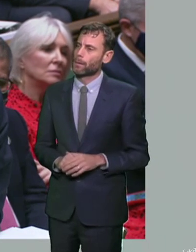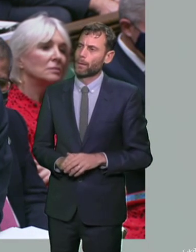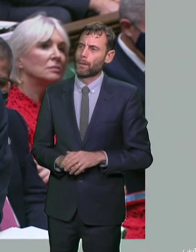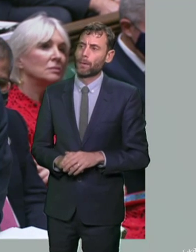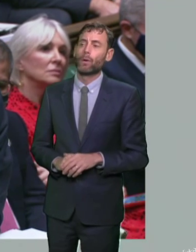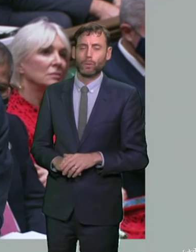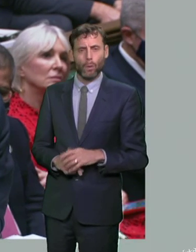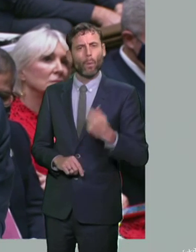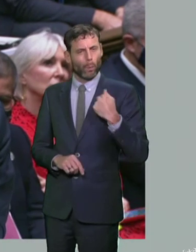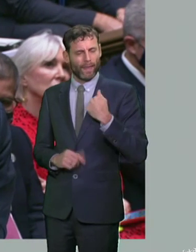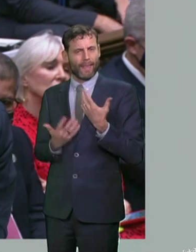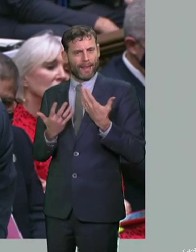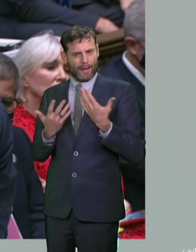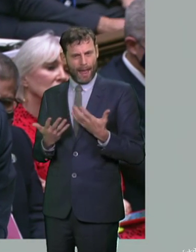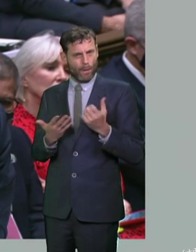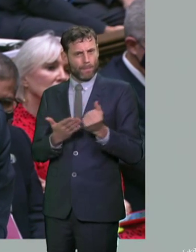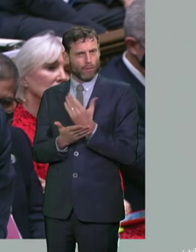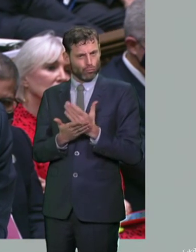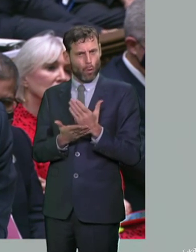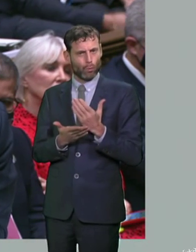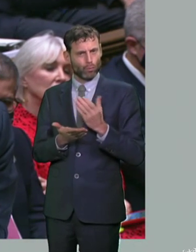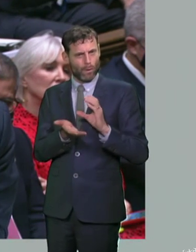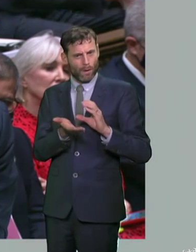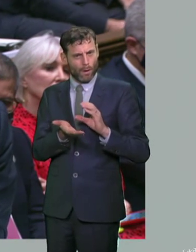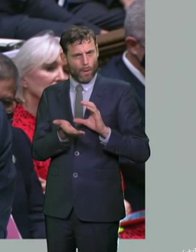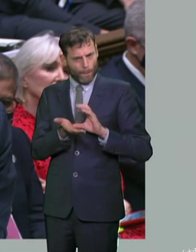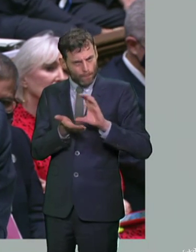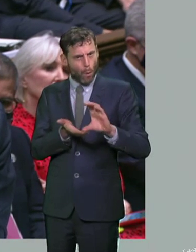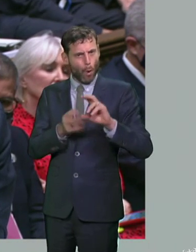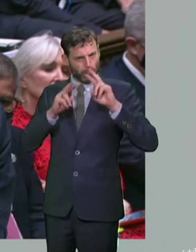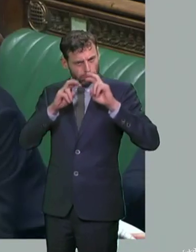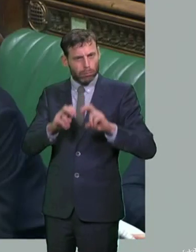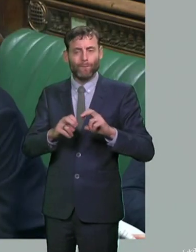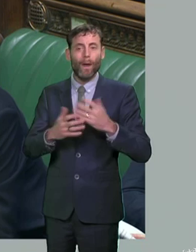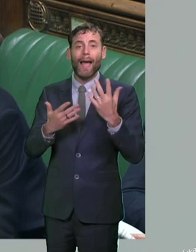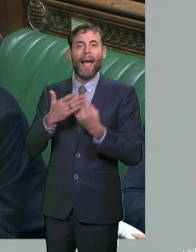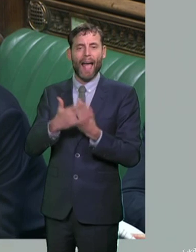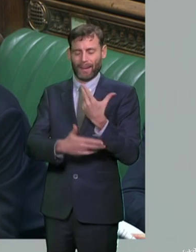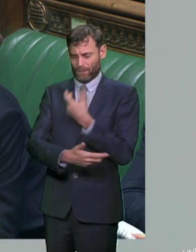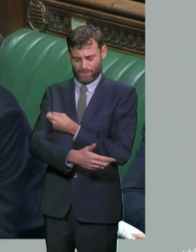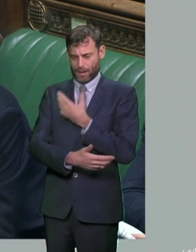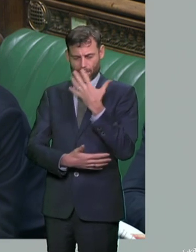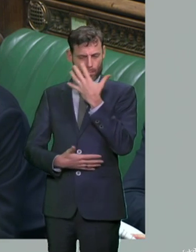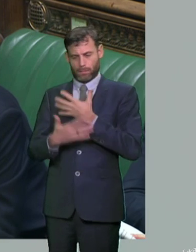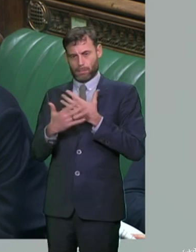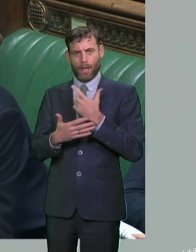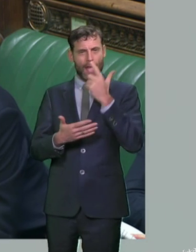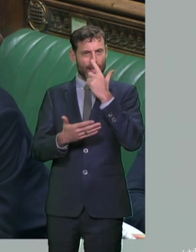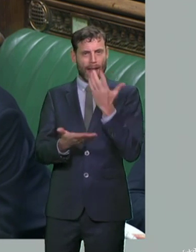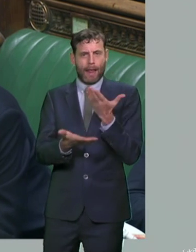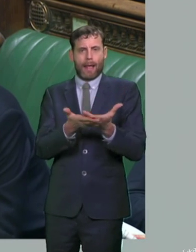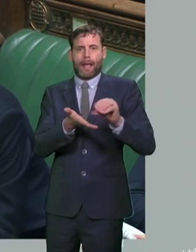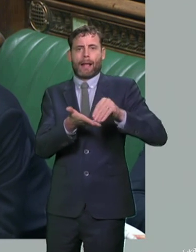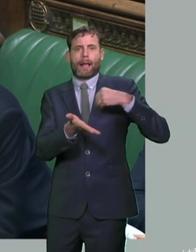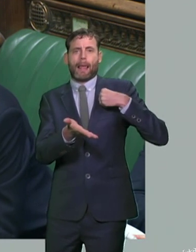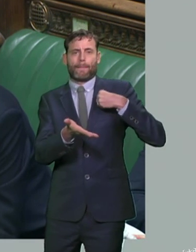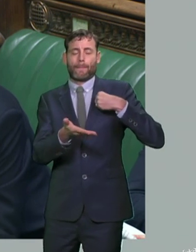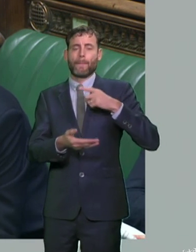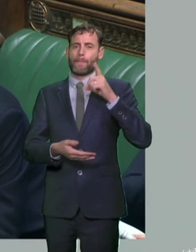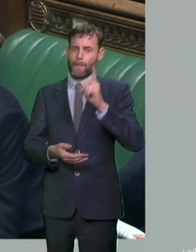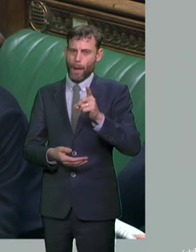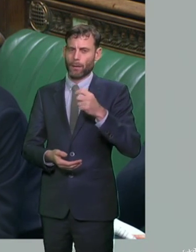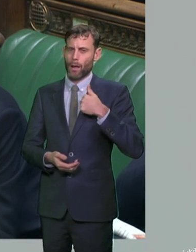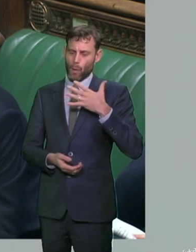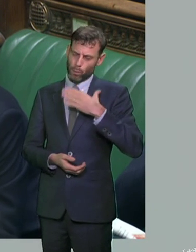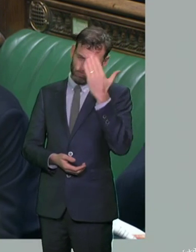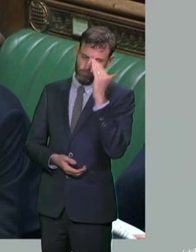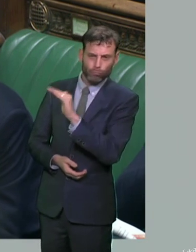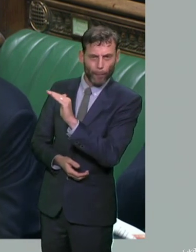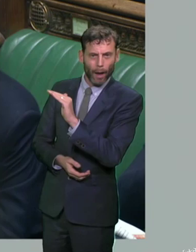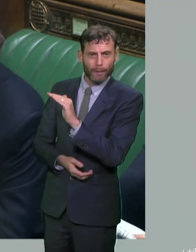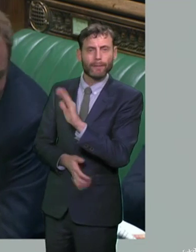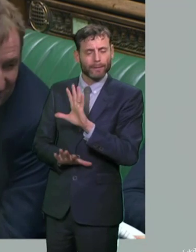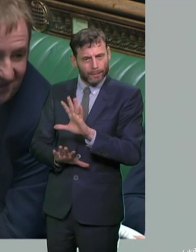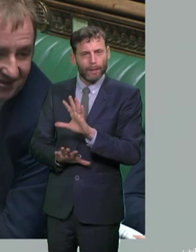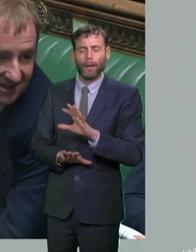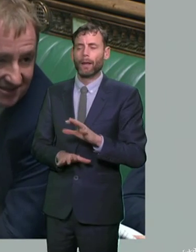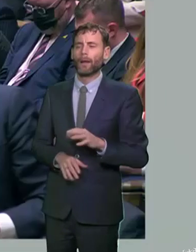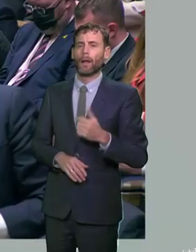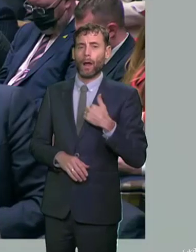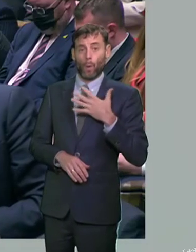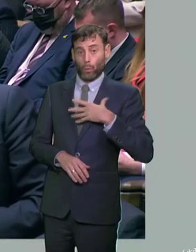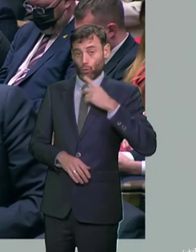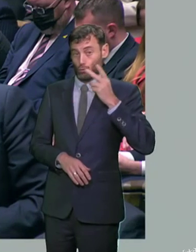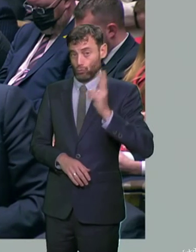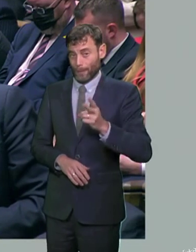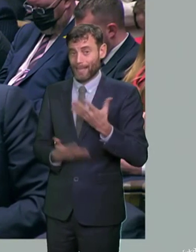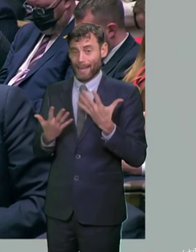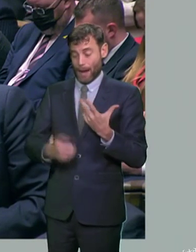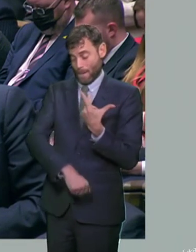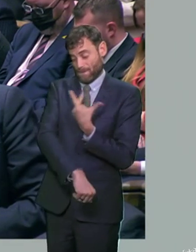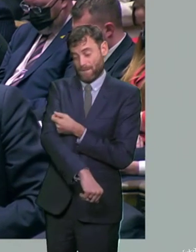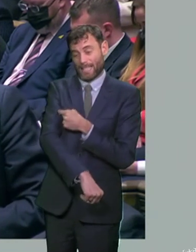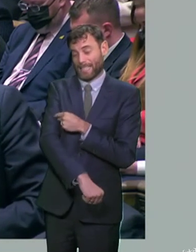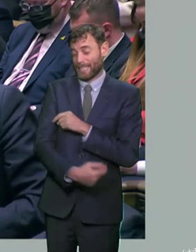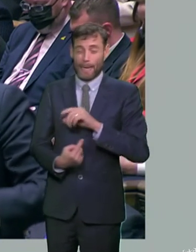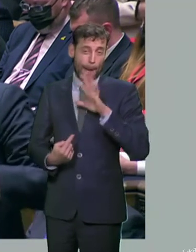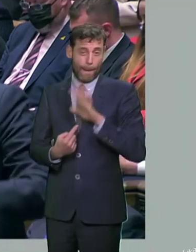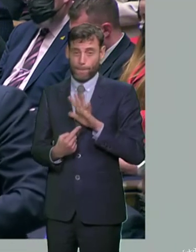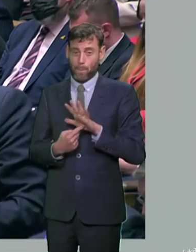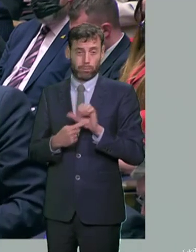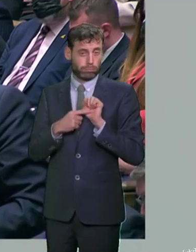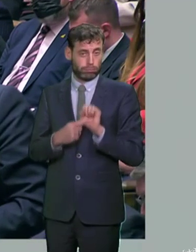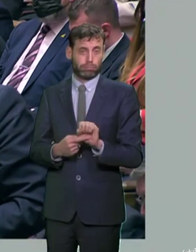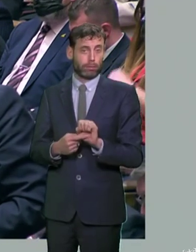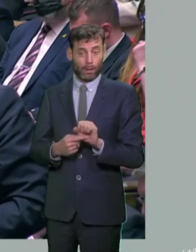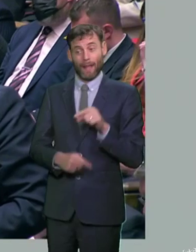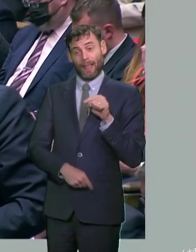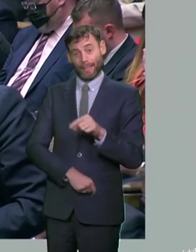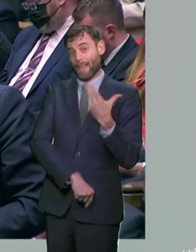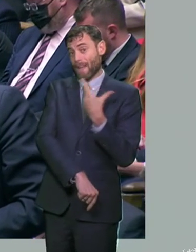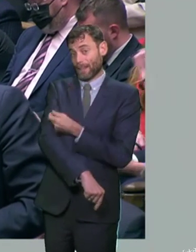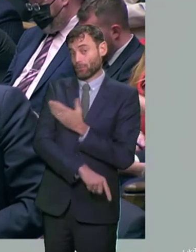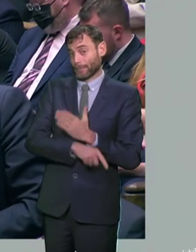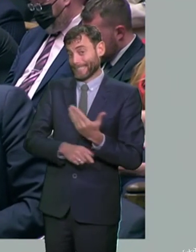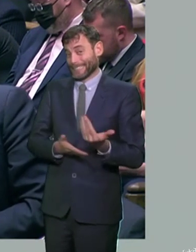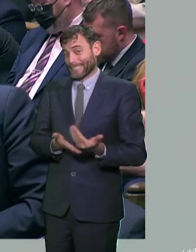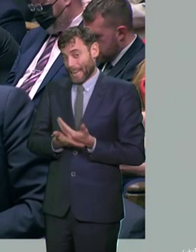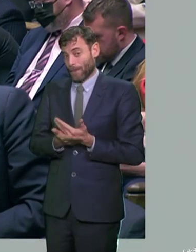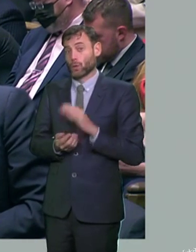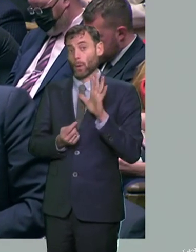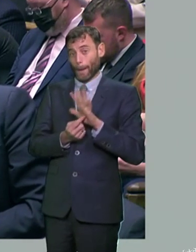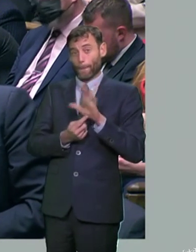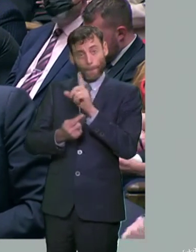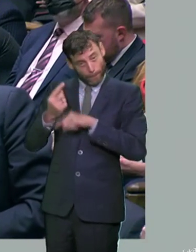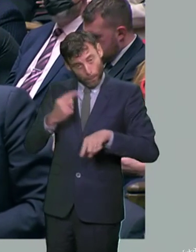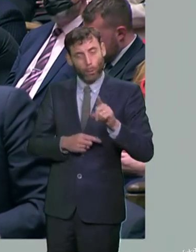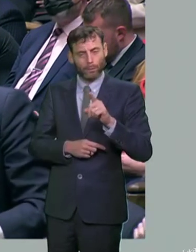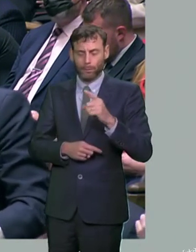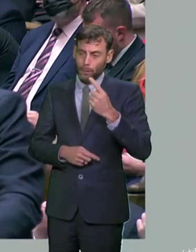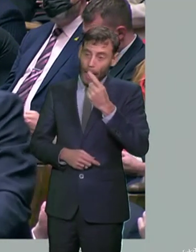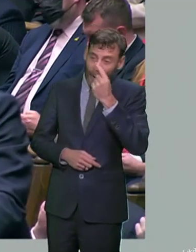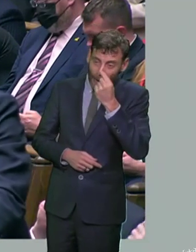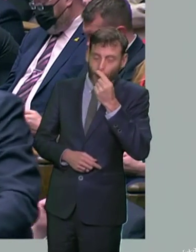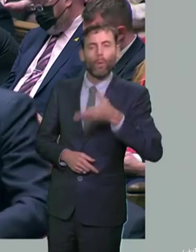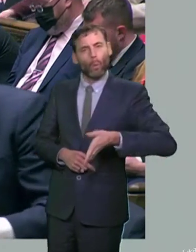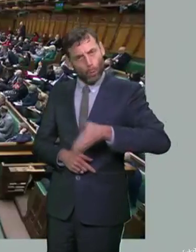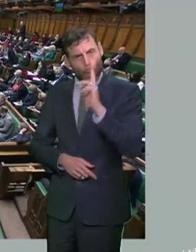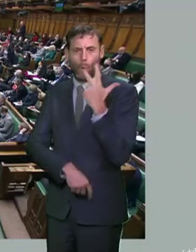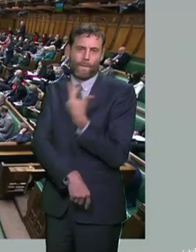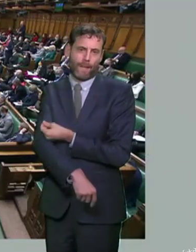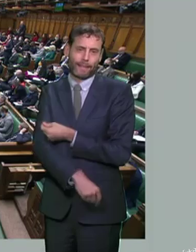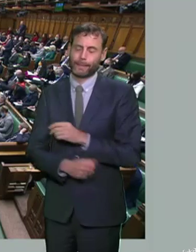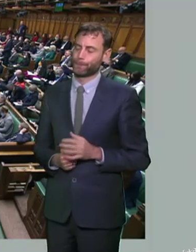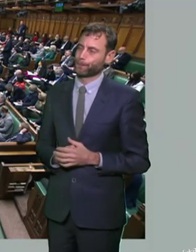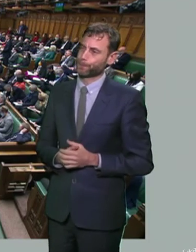We are putting in more money to gather evidence for claims such as one that he describes, but I want to repeat what is perhaps the most important message that I can get across today, which is how vital the vaccination programme is, how safe it is and how important it is that everybody who is eligible gets their booster when they are called.